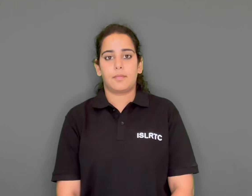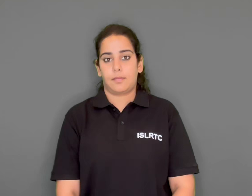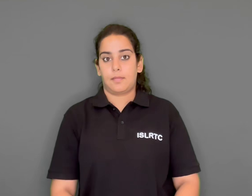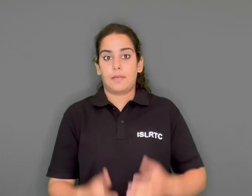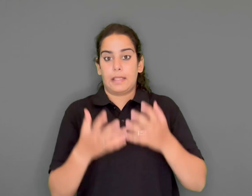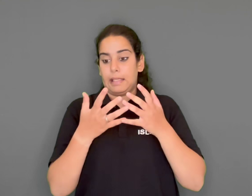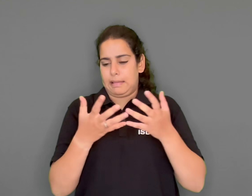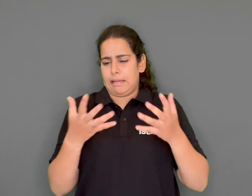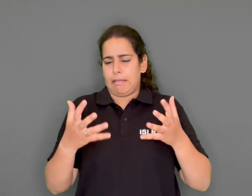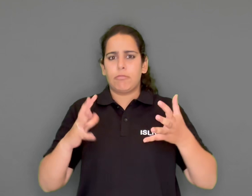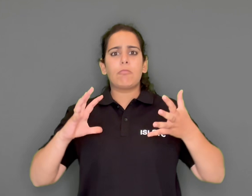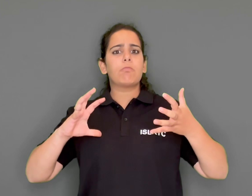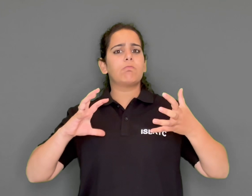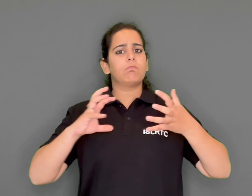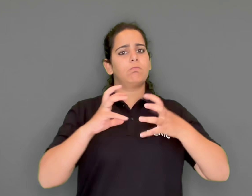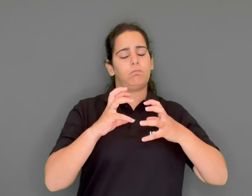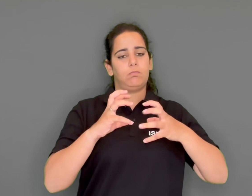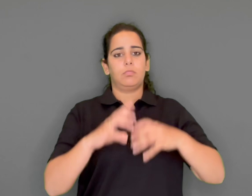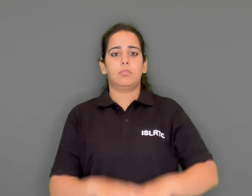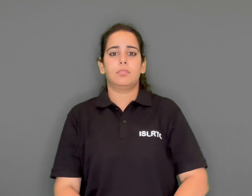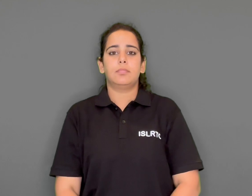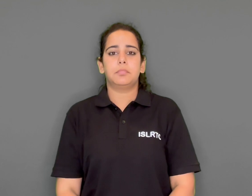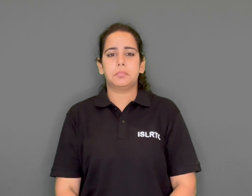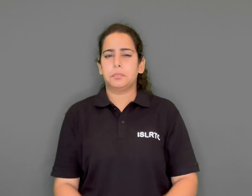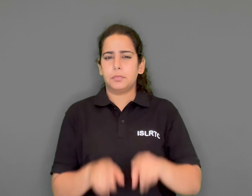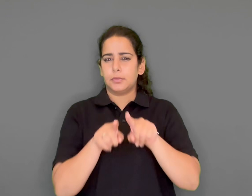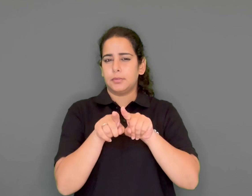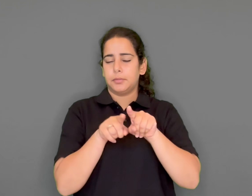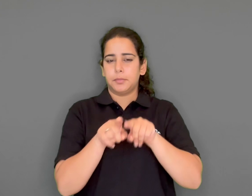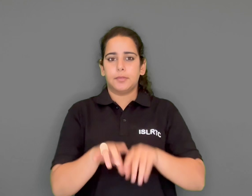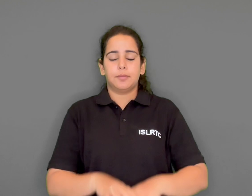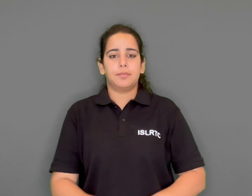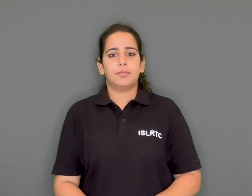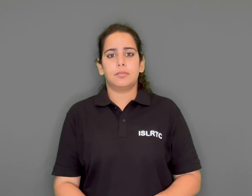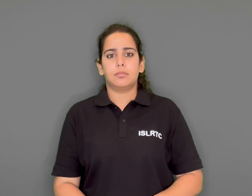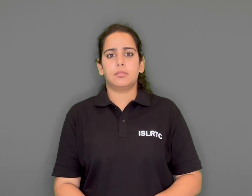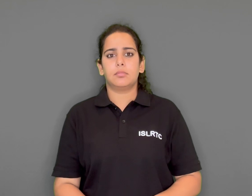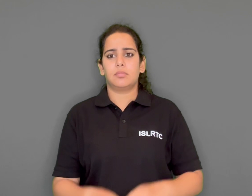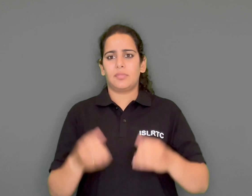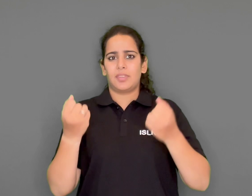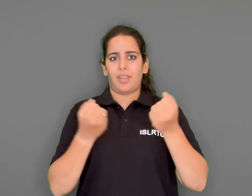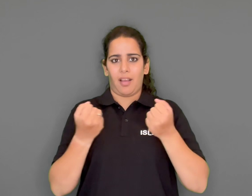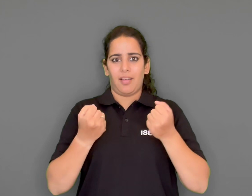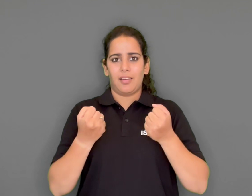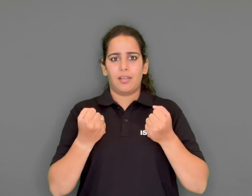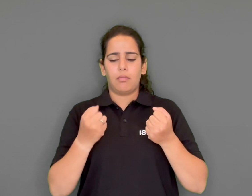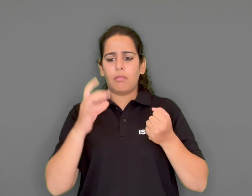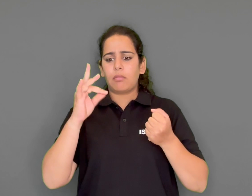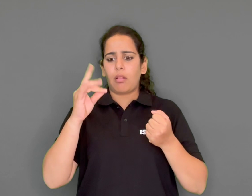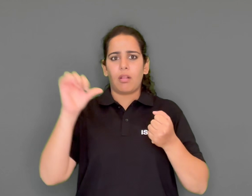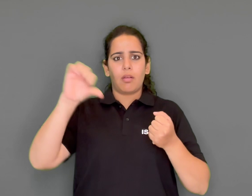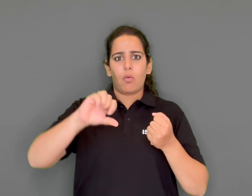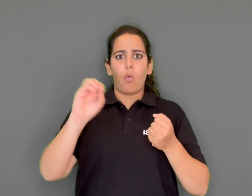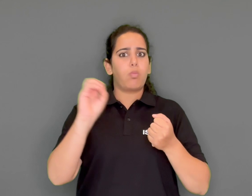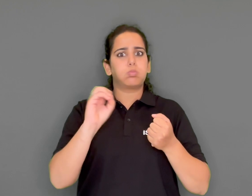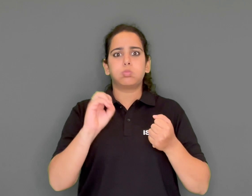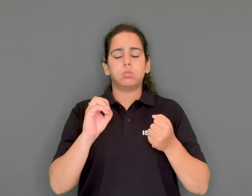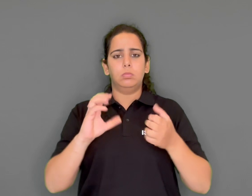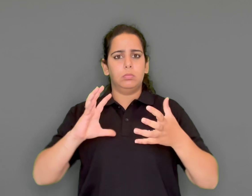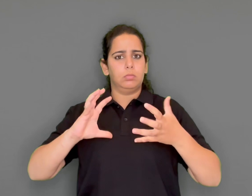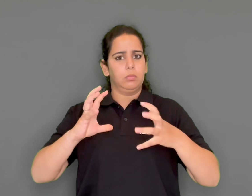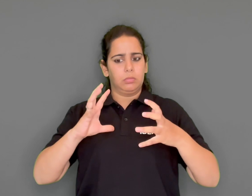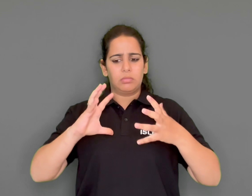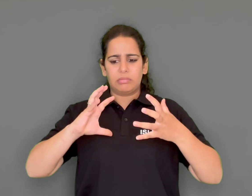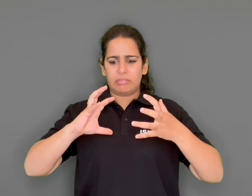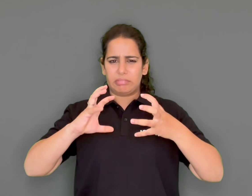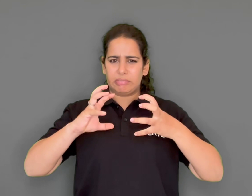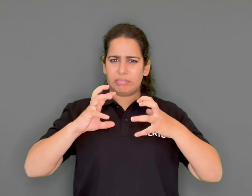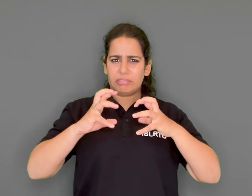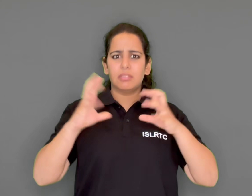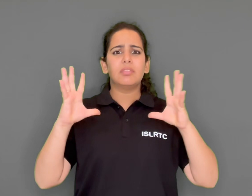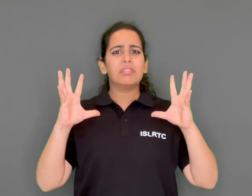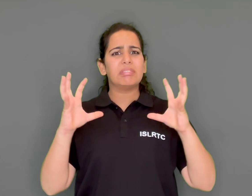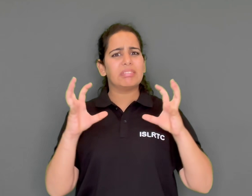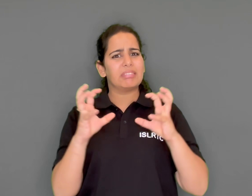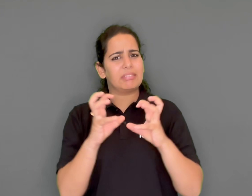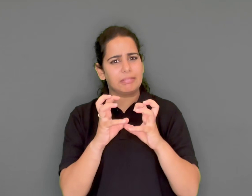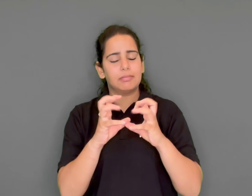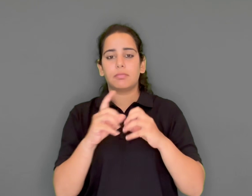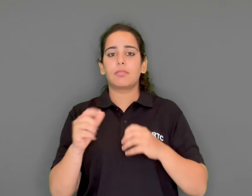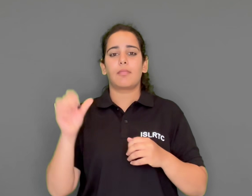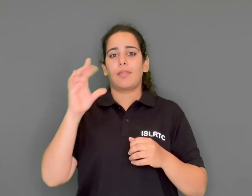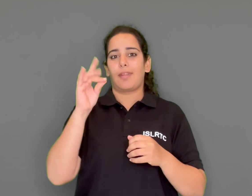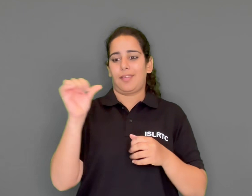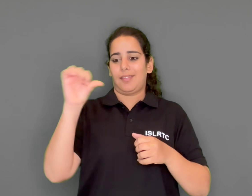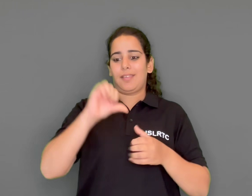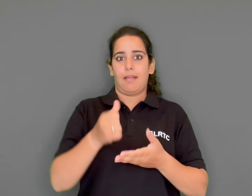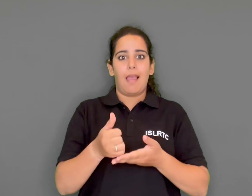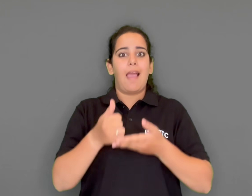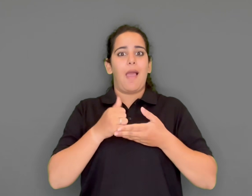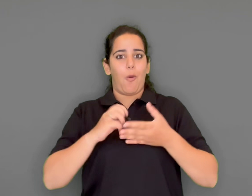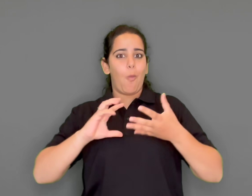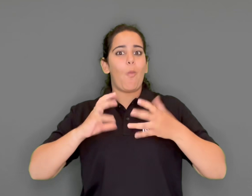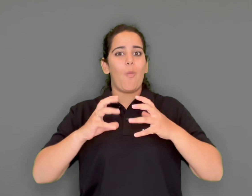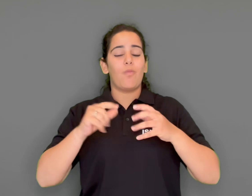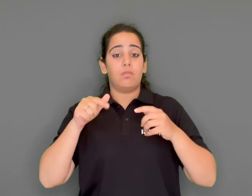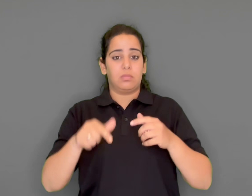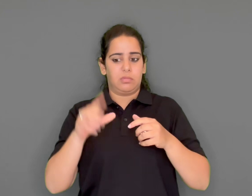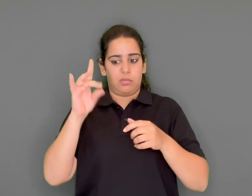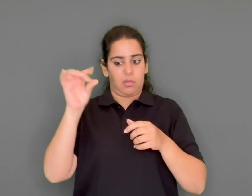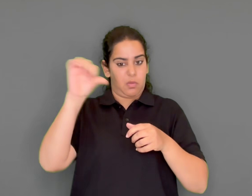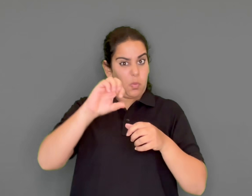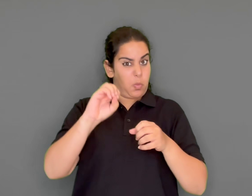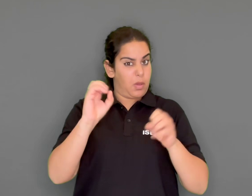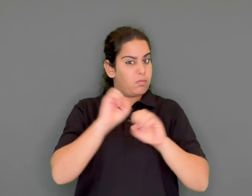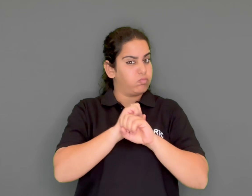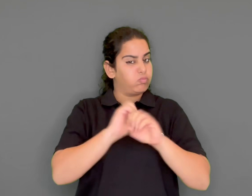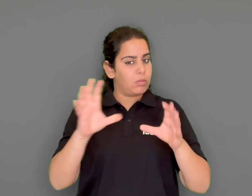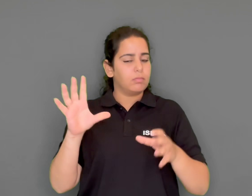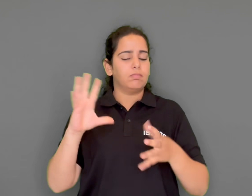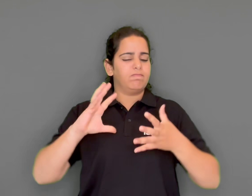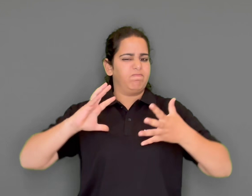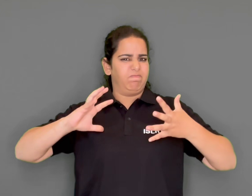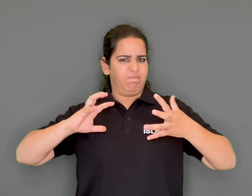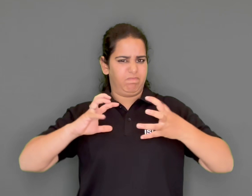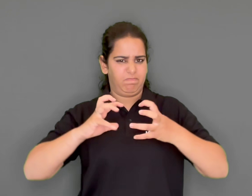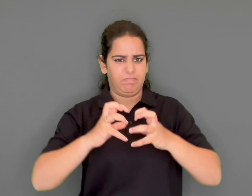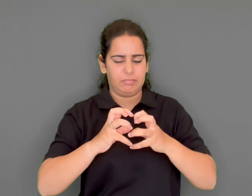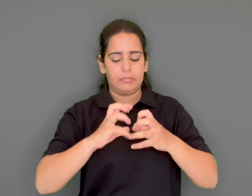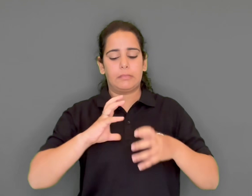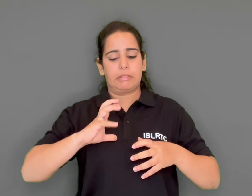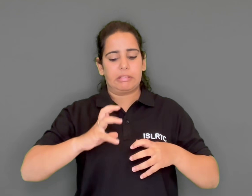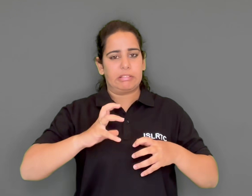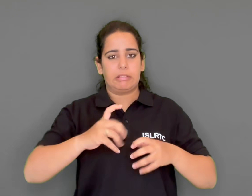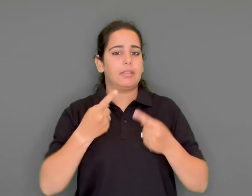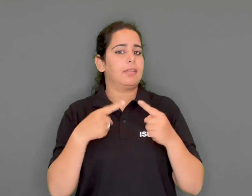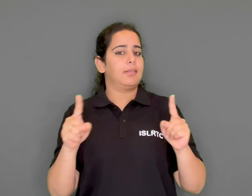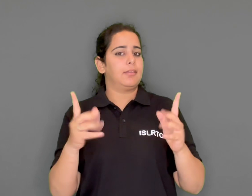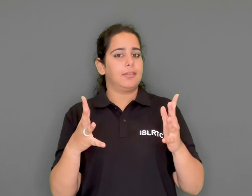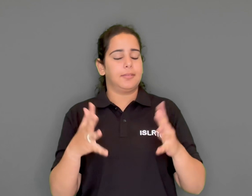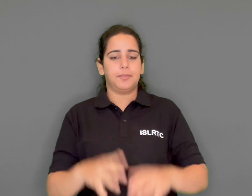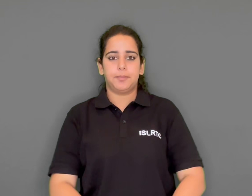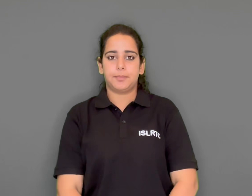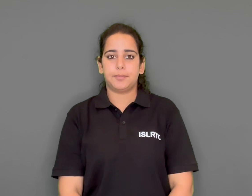Clutch